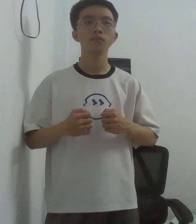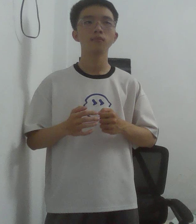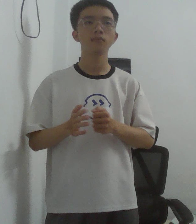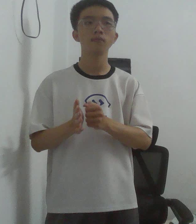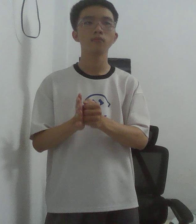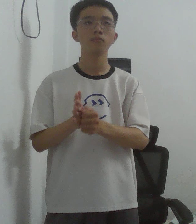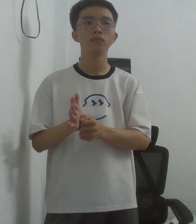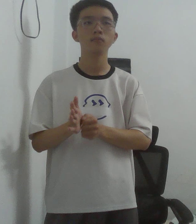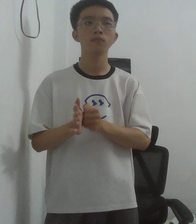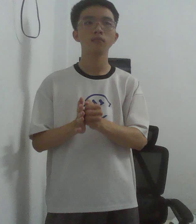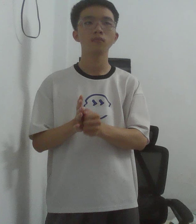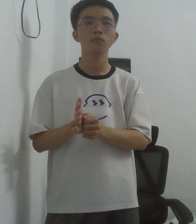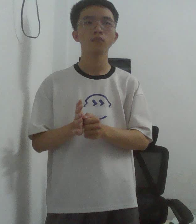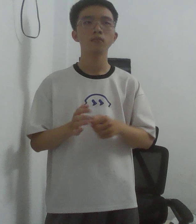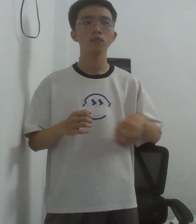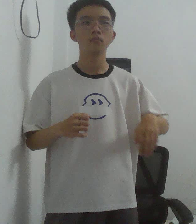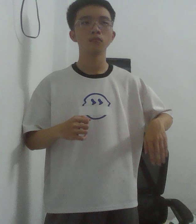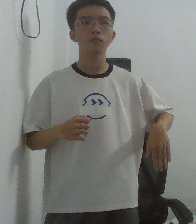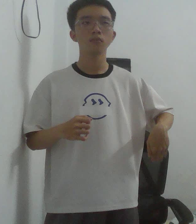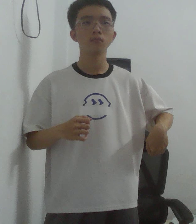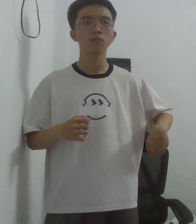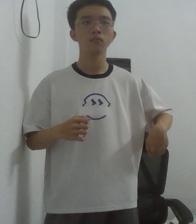thang sau